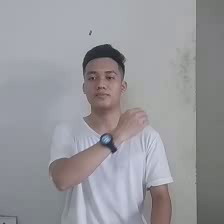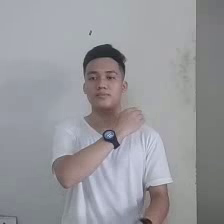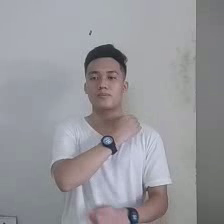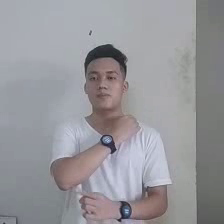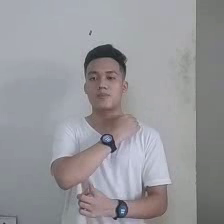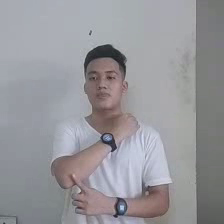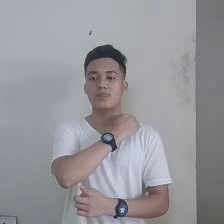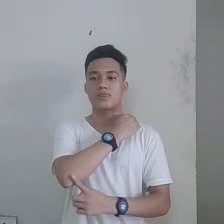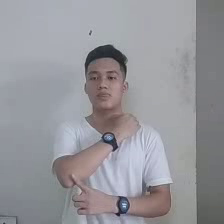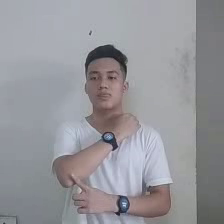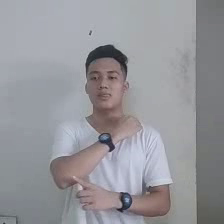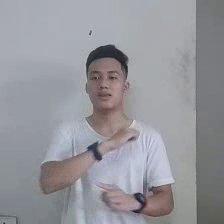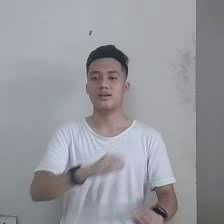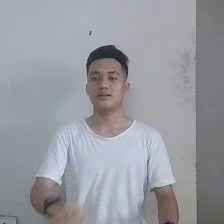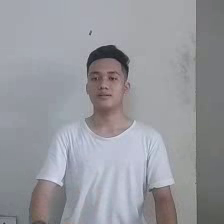Cám dỗ